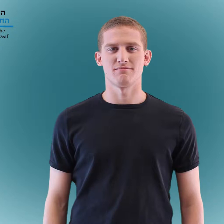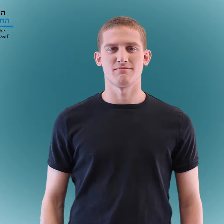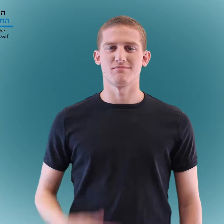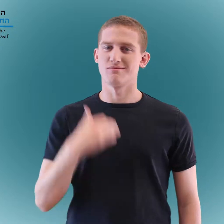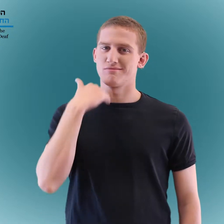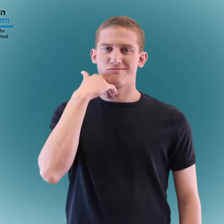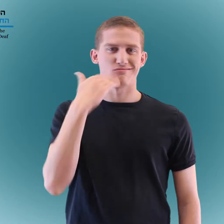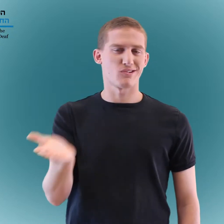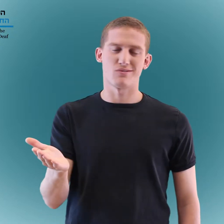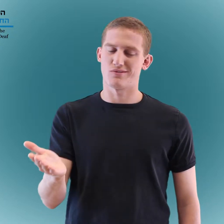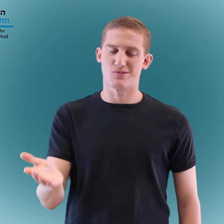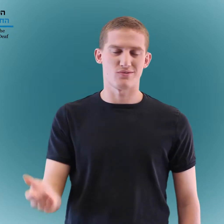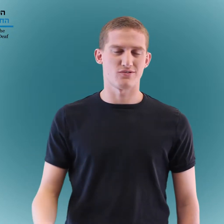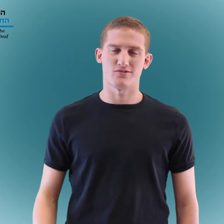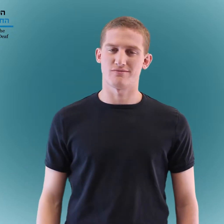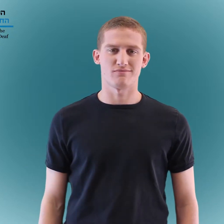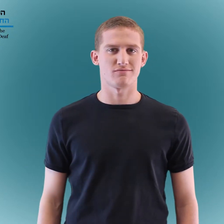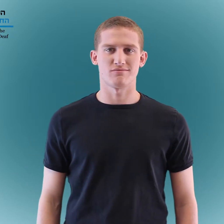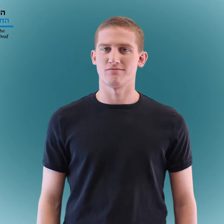לא טוב